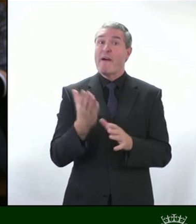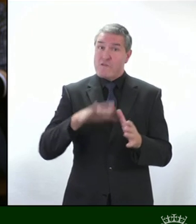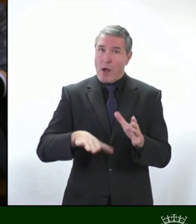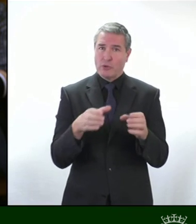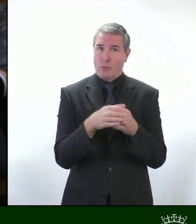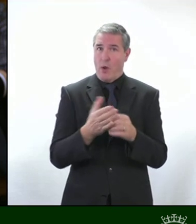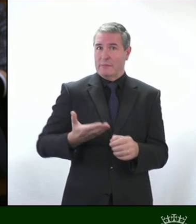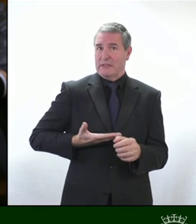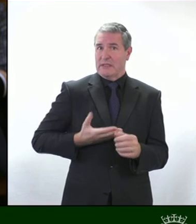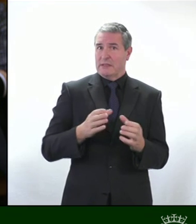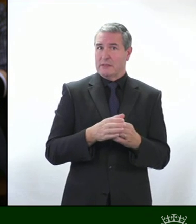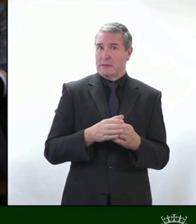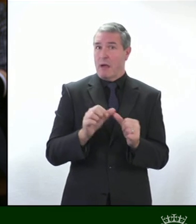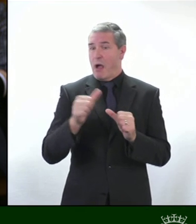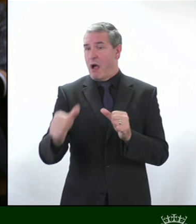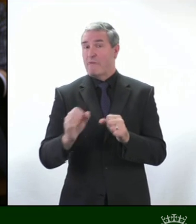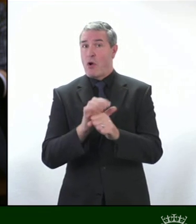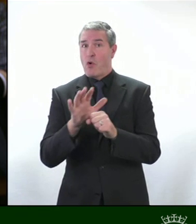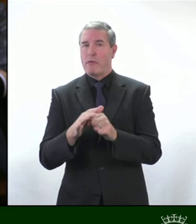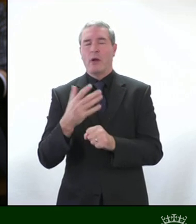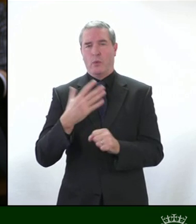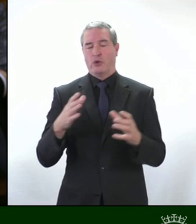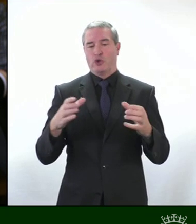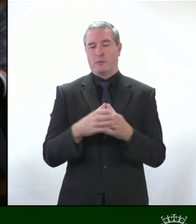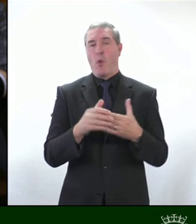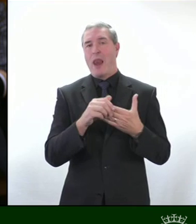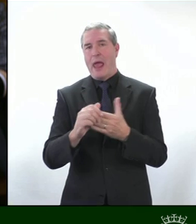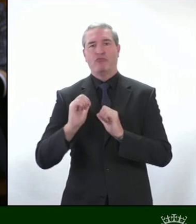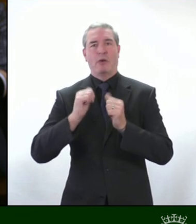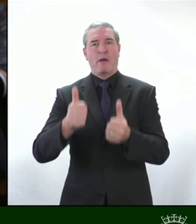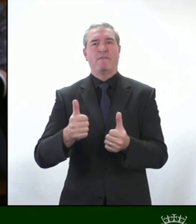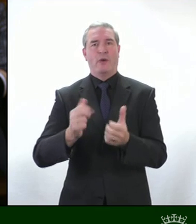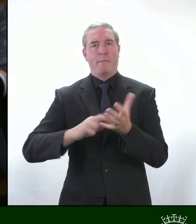Post covid, we will require a private sector, small business-led recovery.